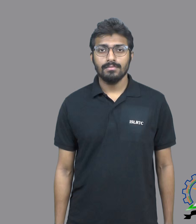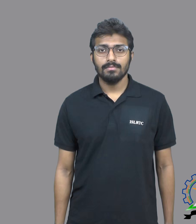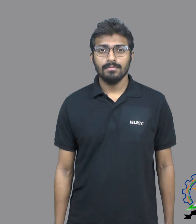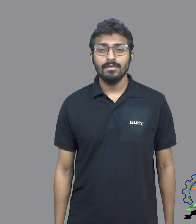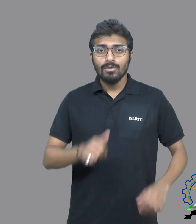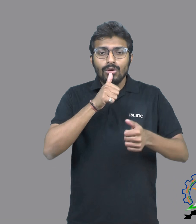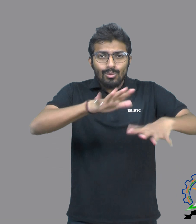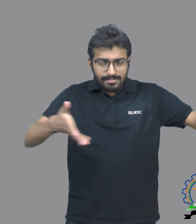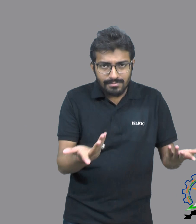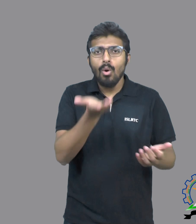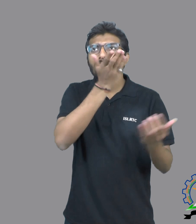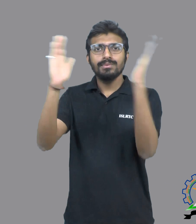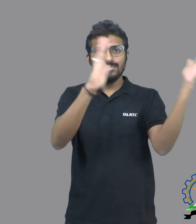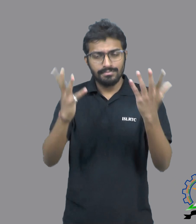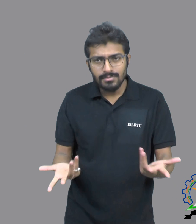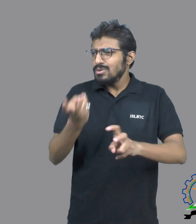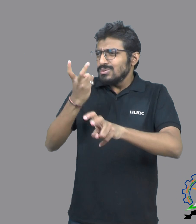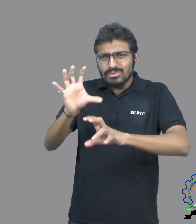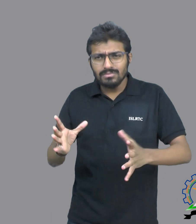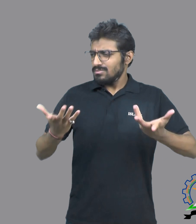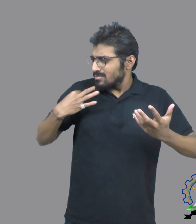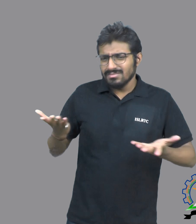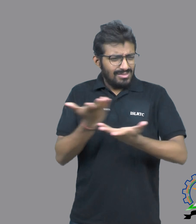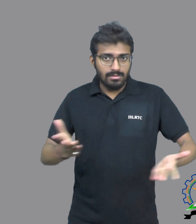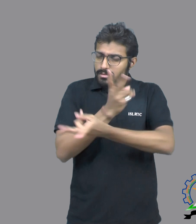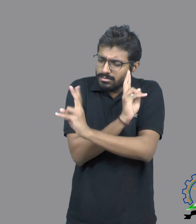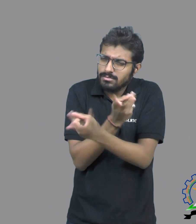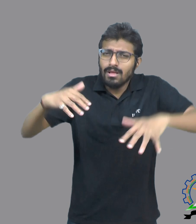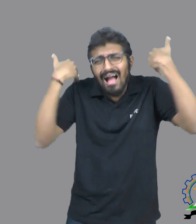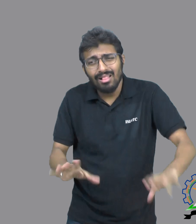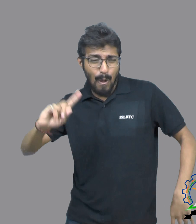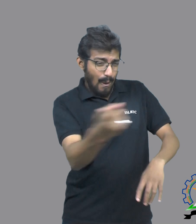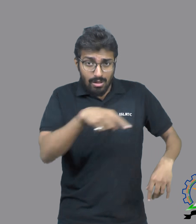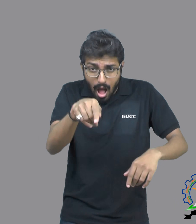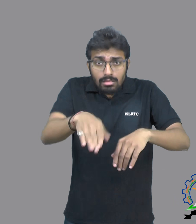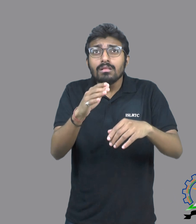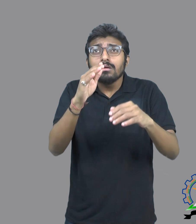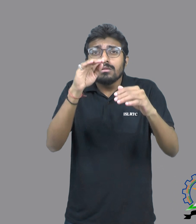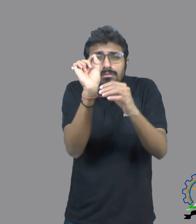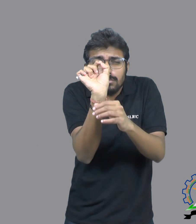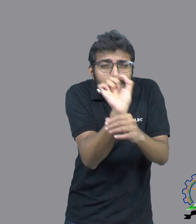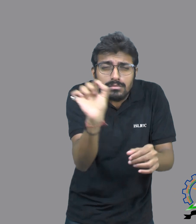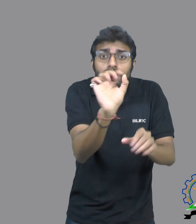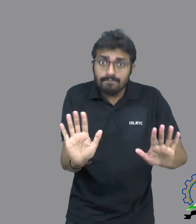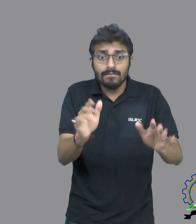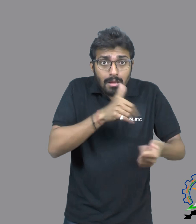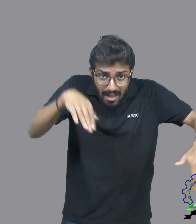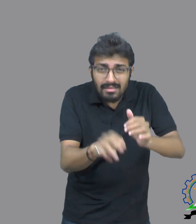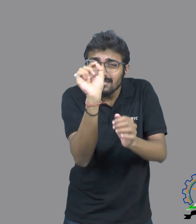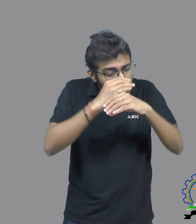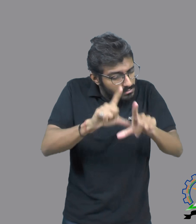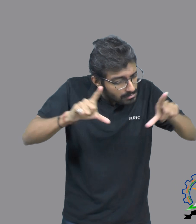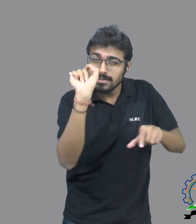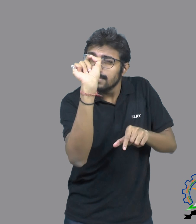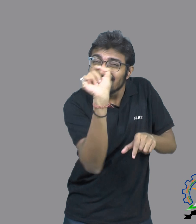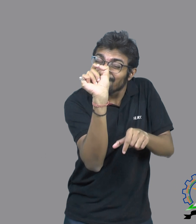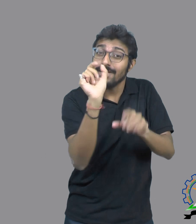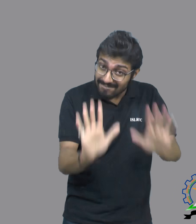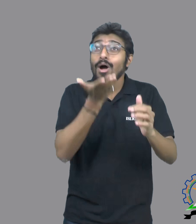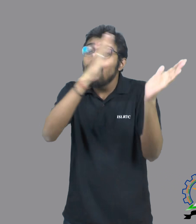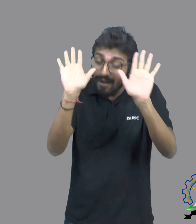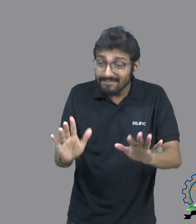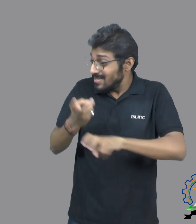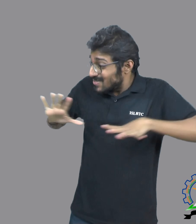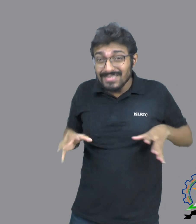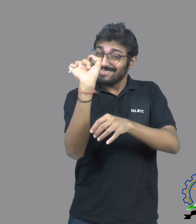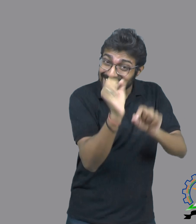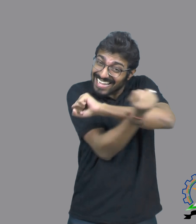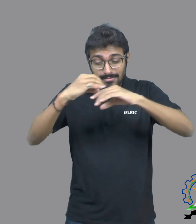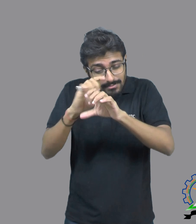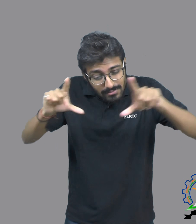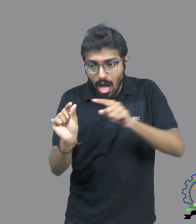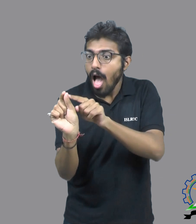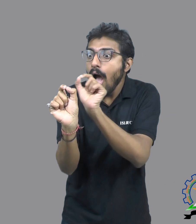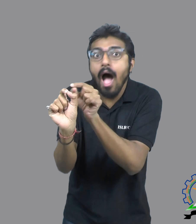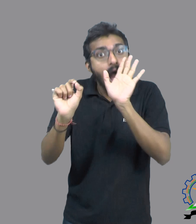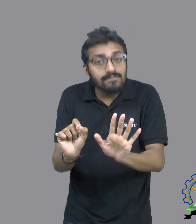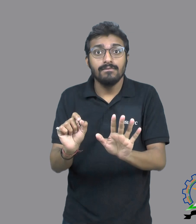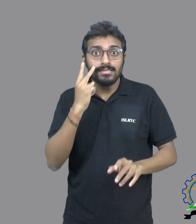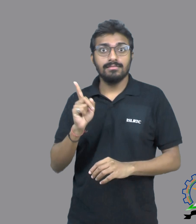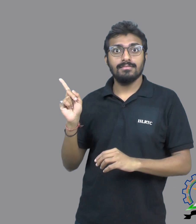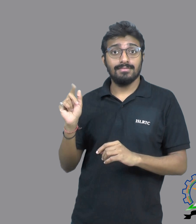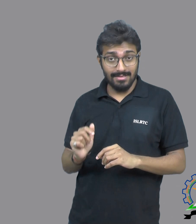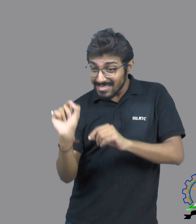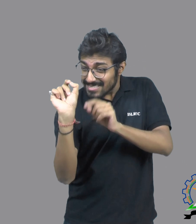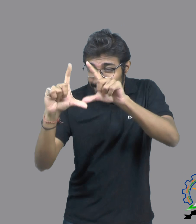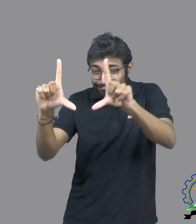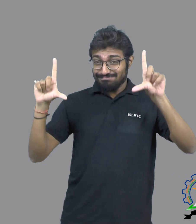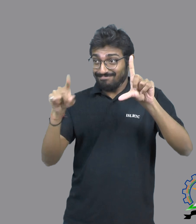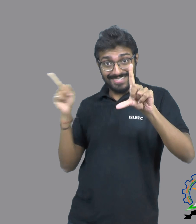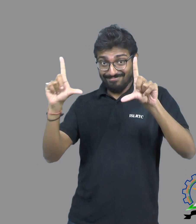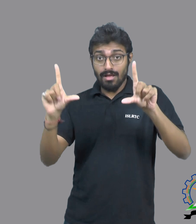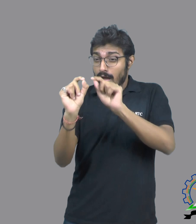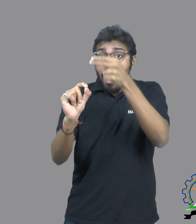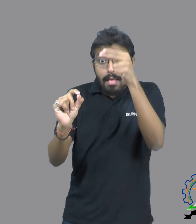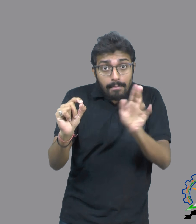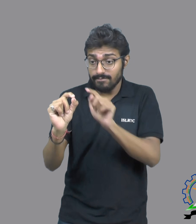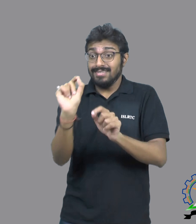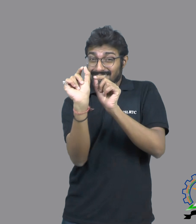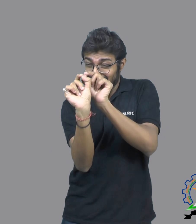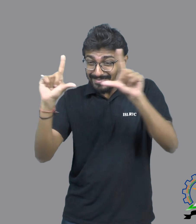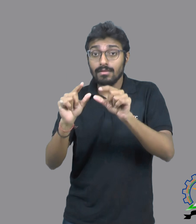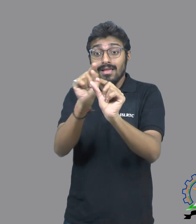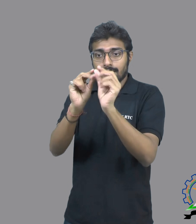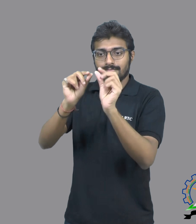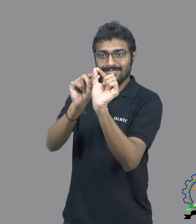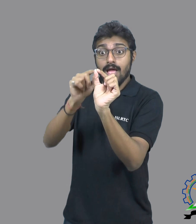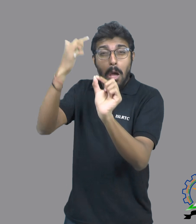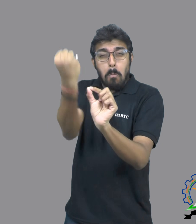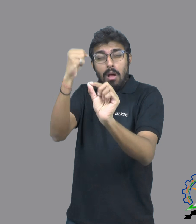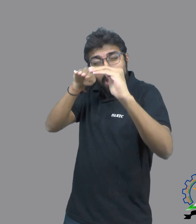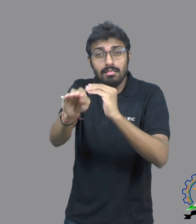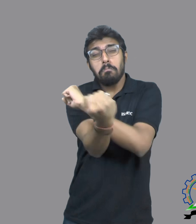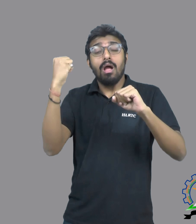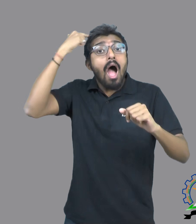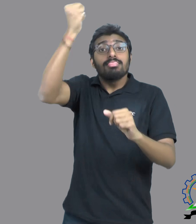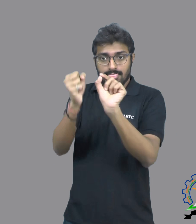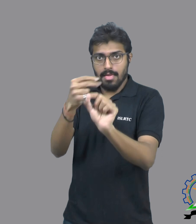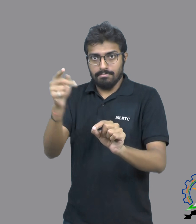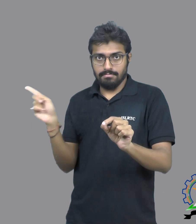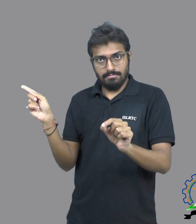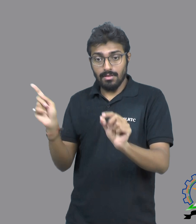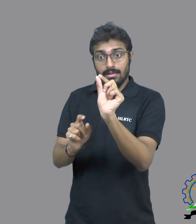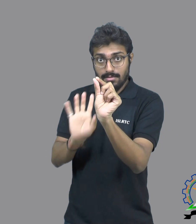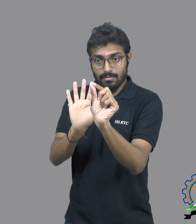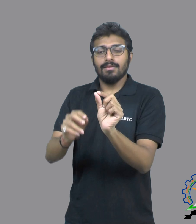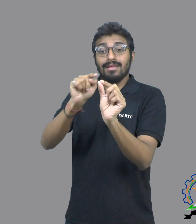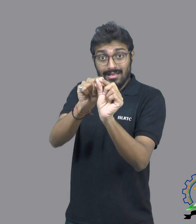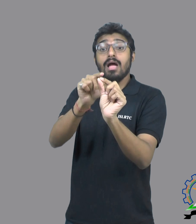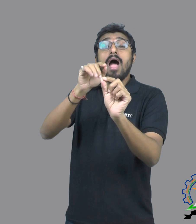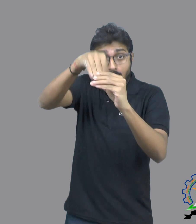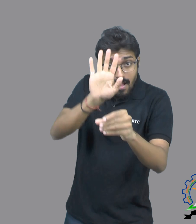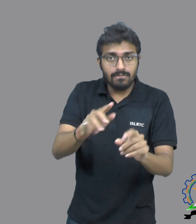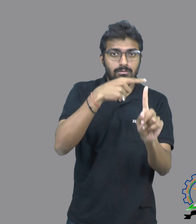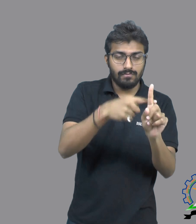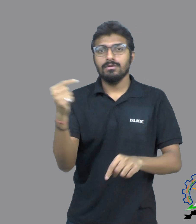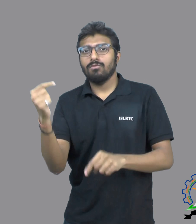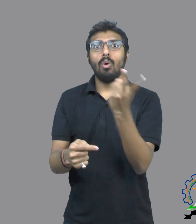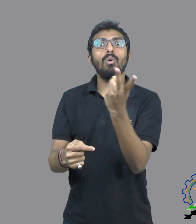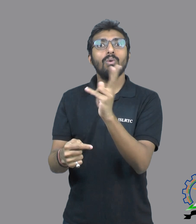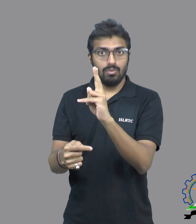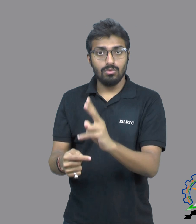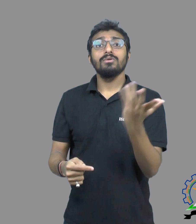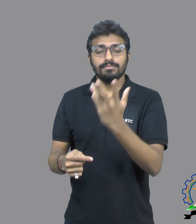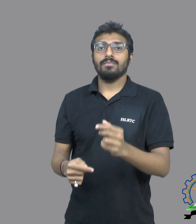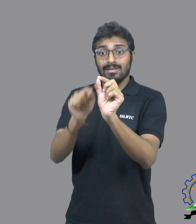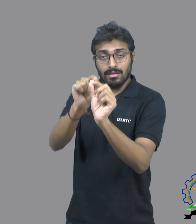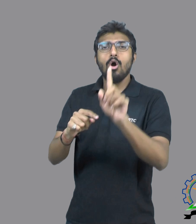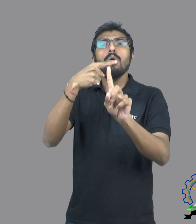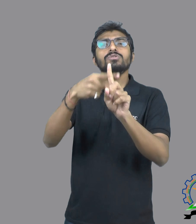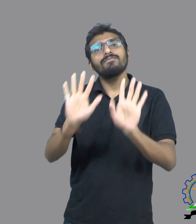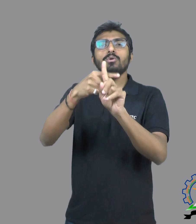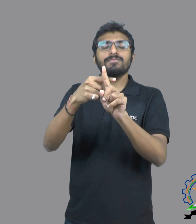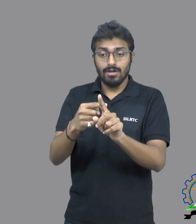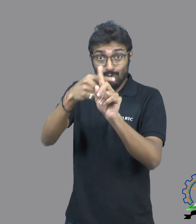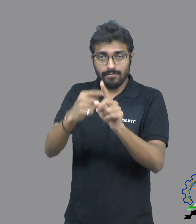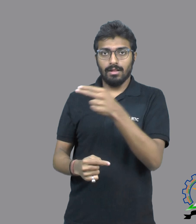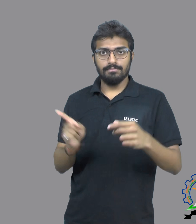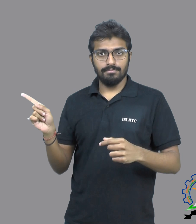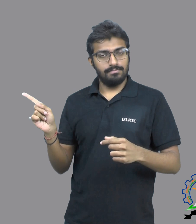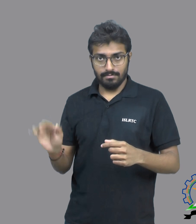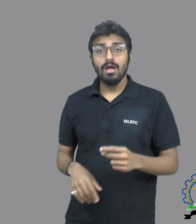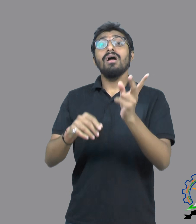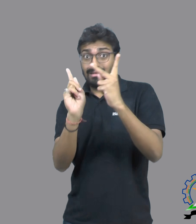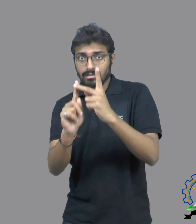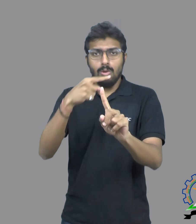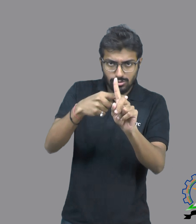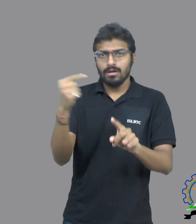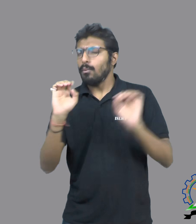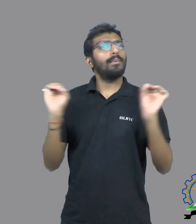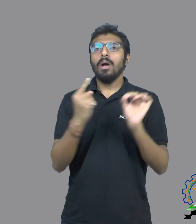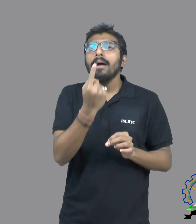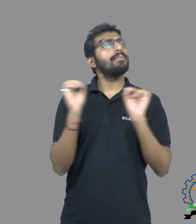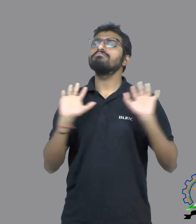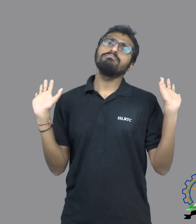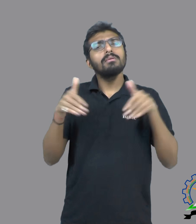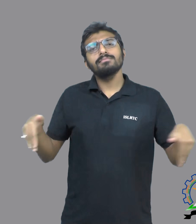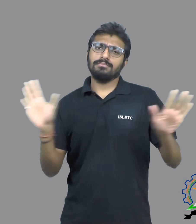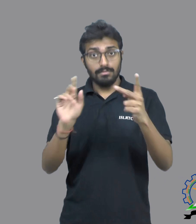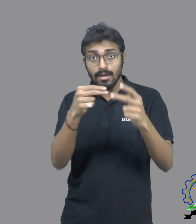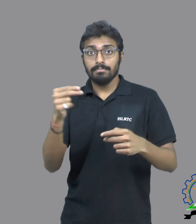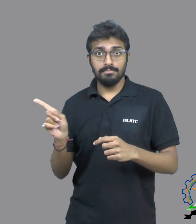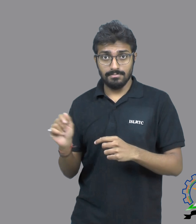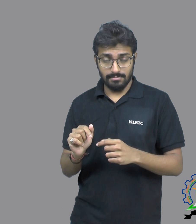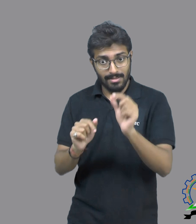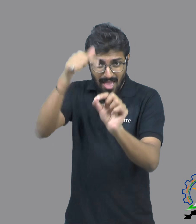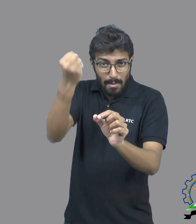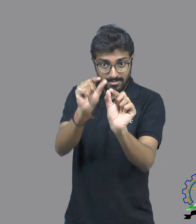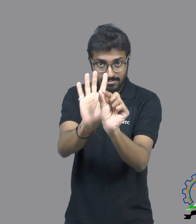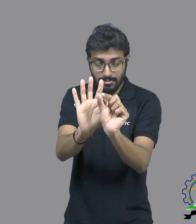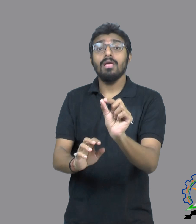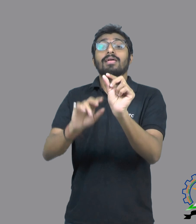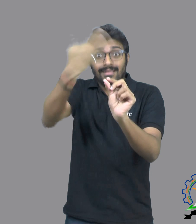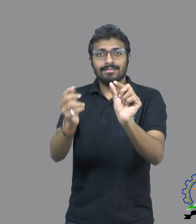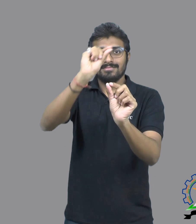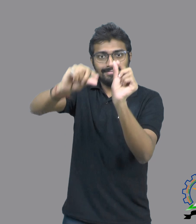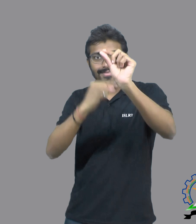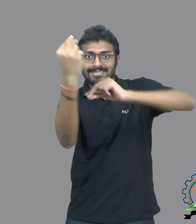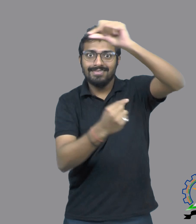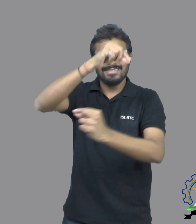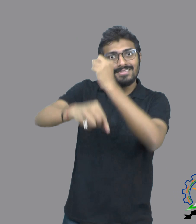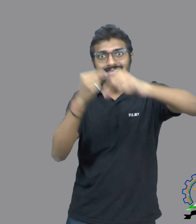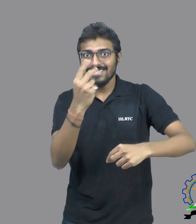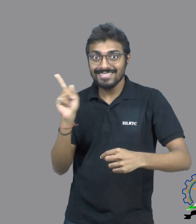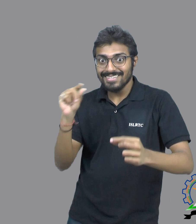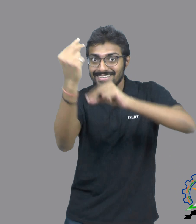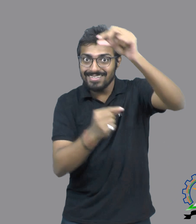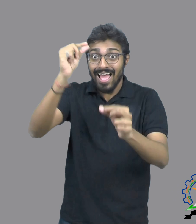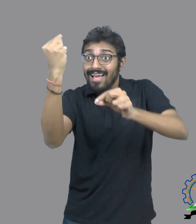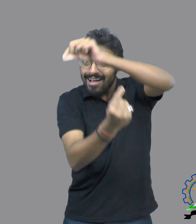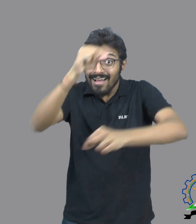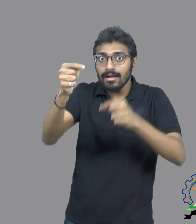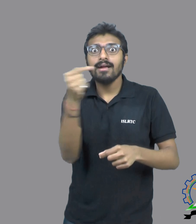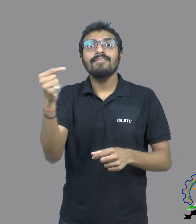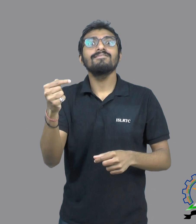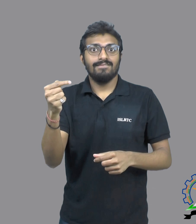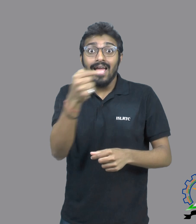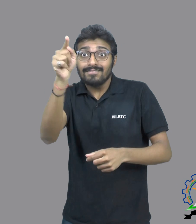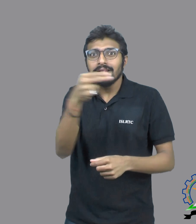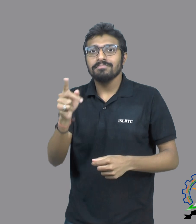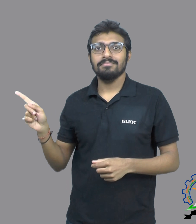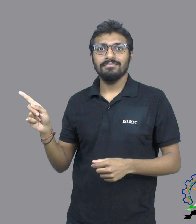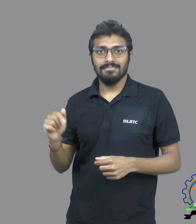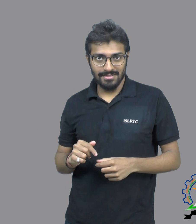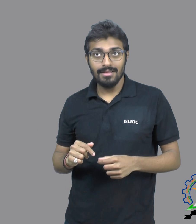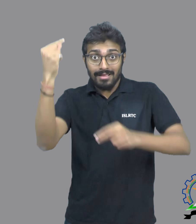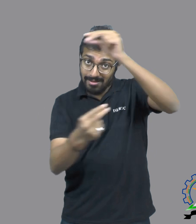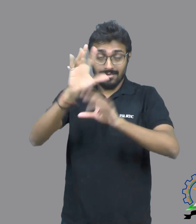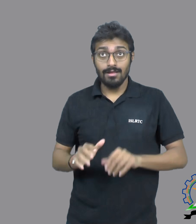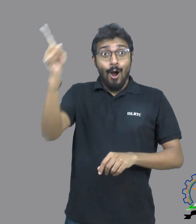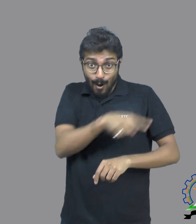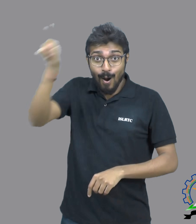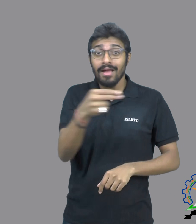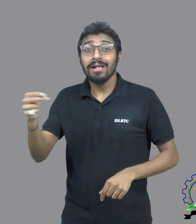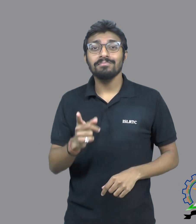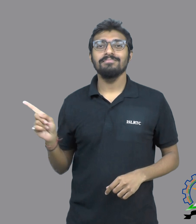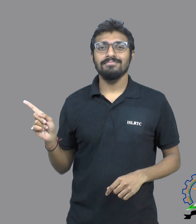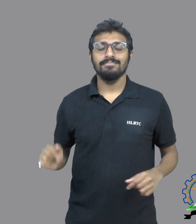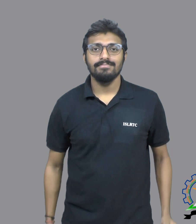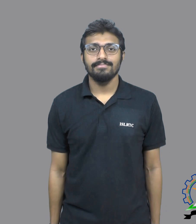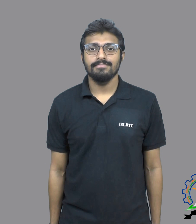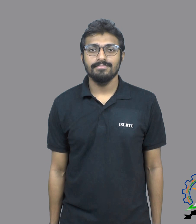Atom Proton Neutron and Electron